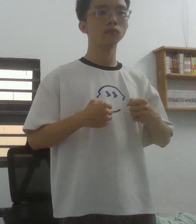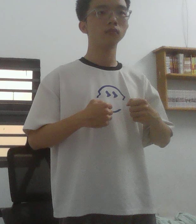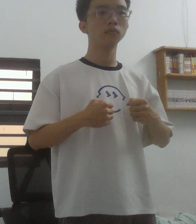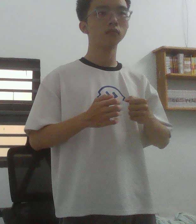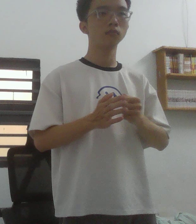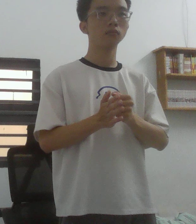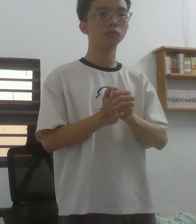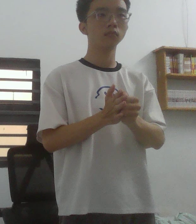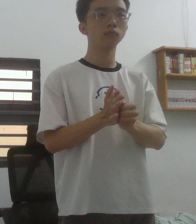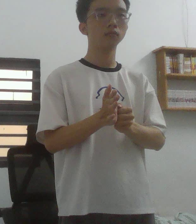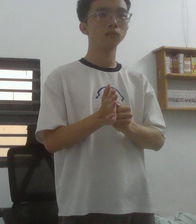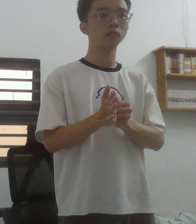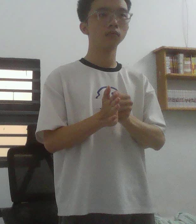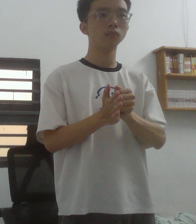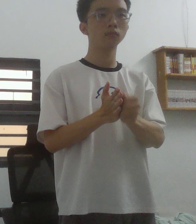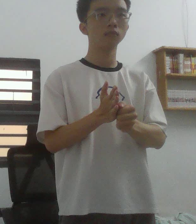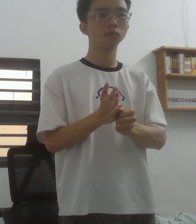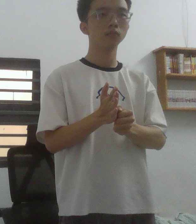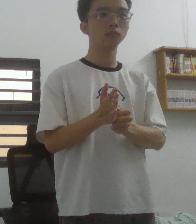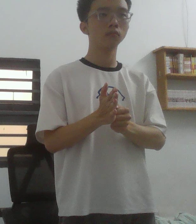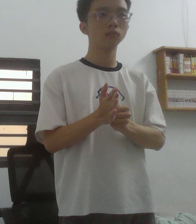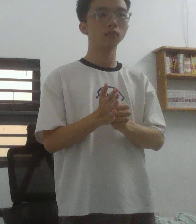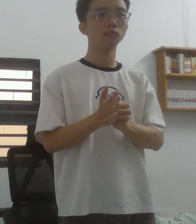thang